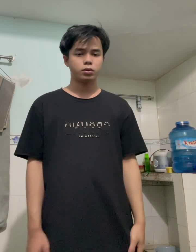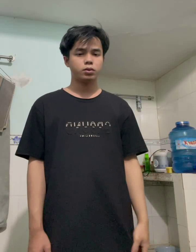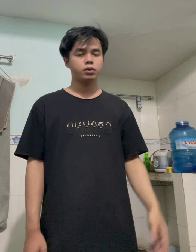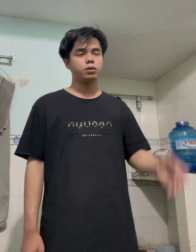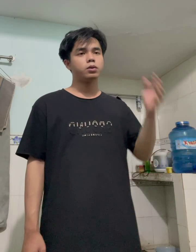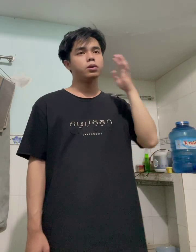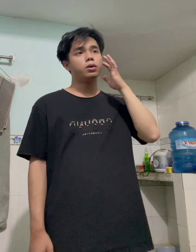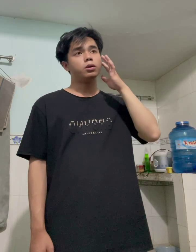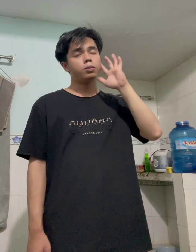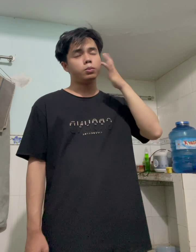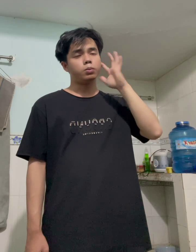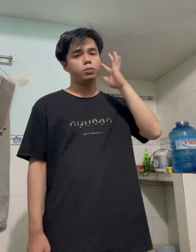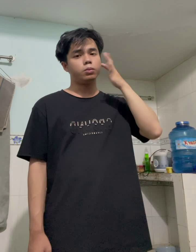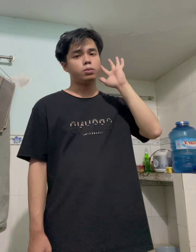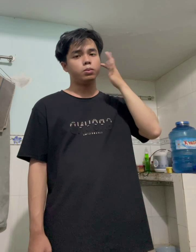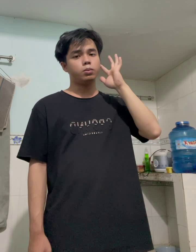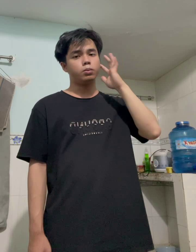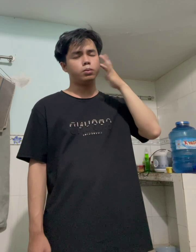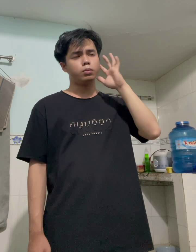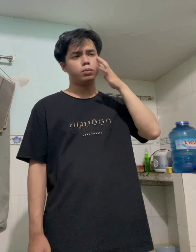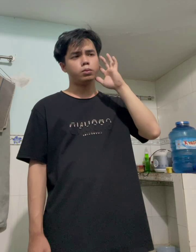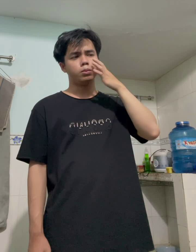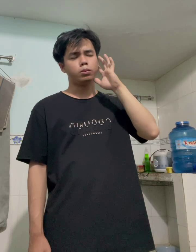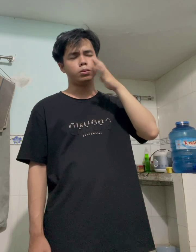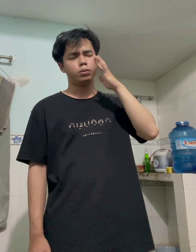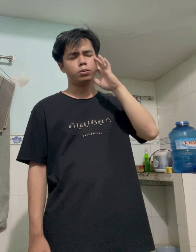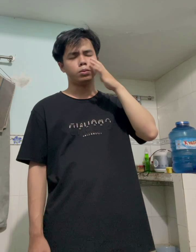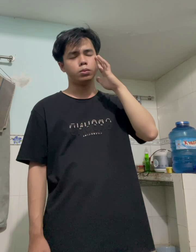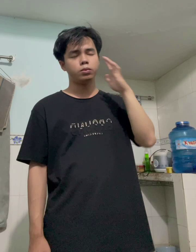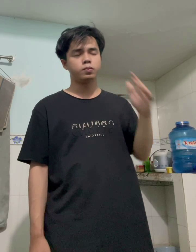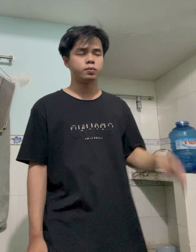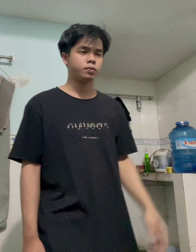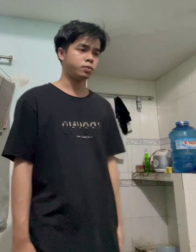kinh tom